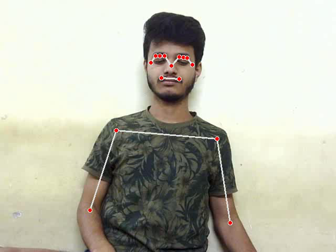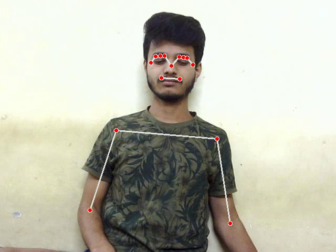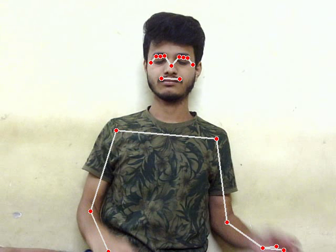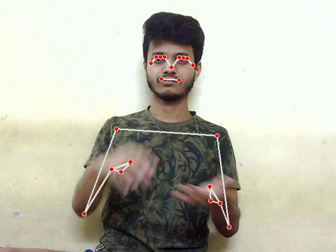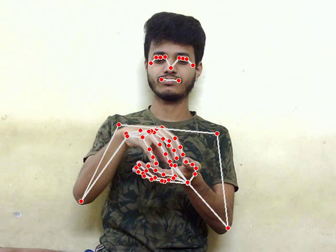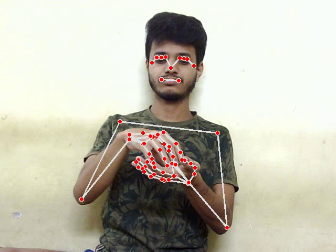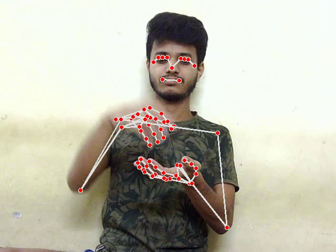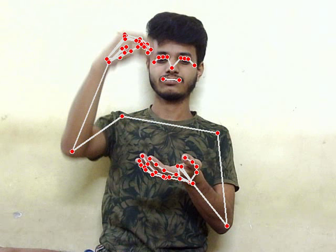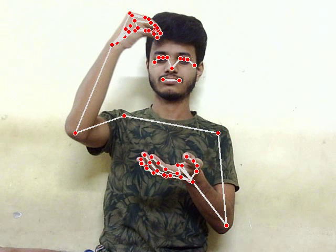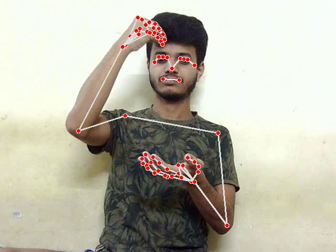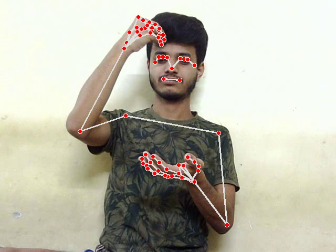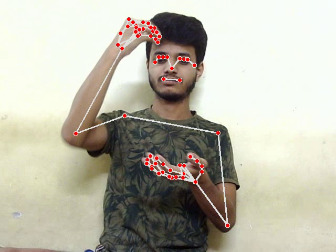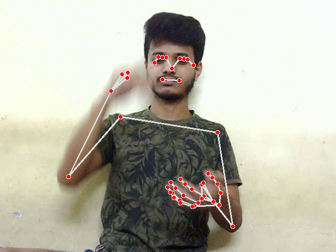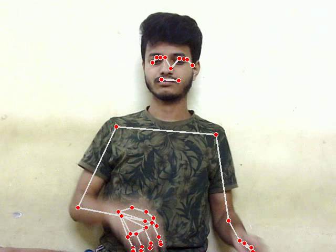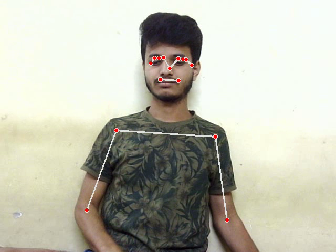learn